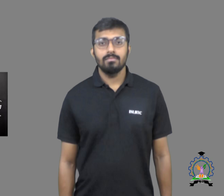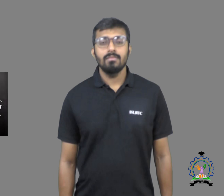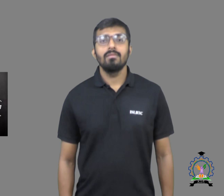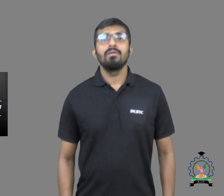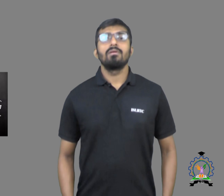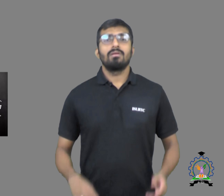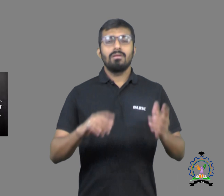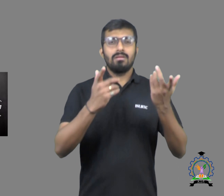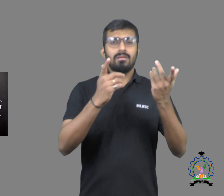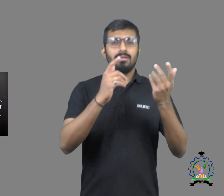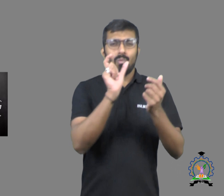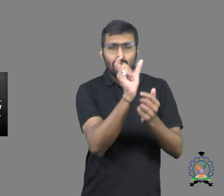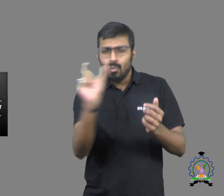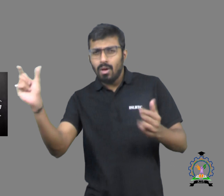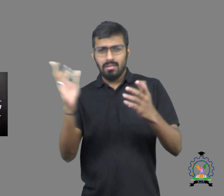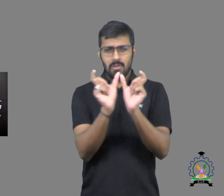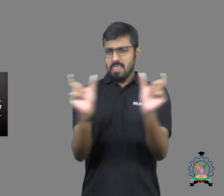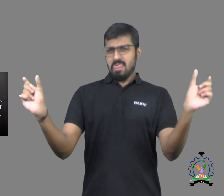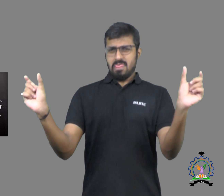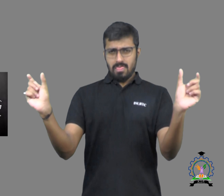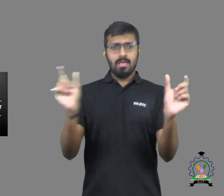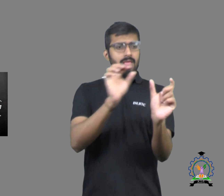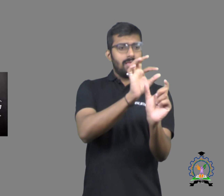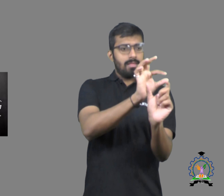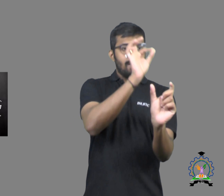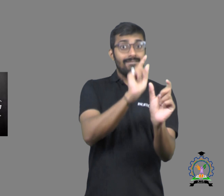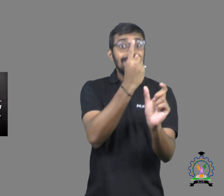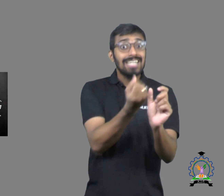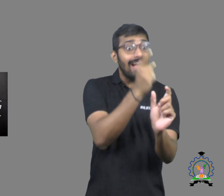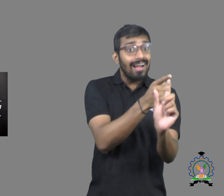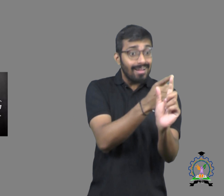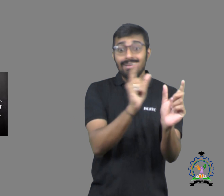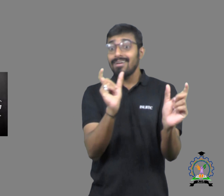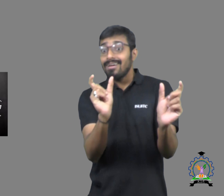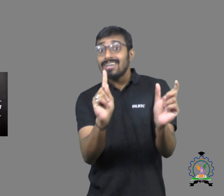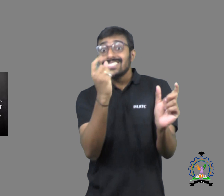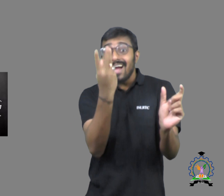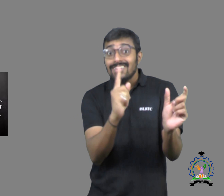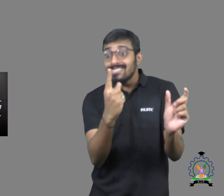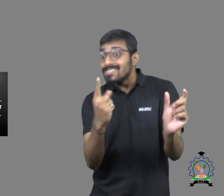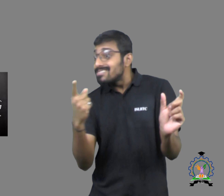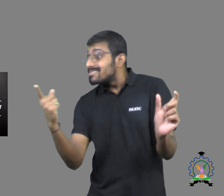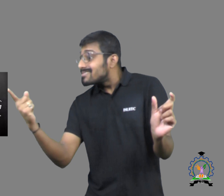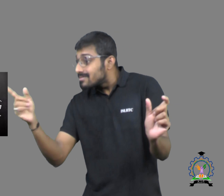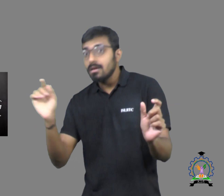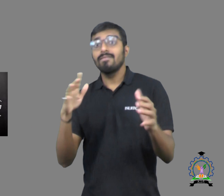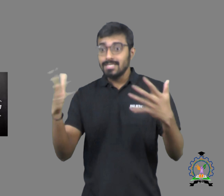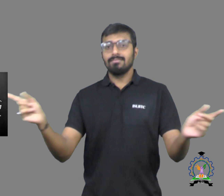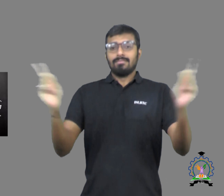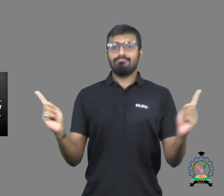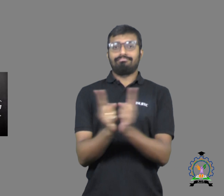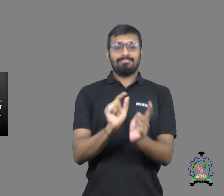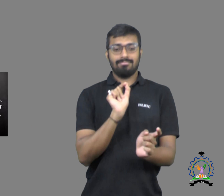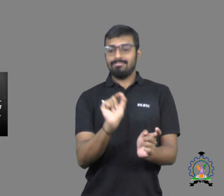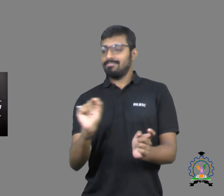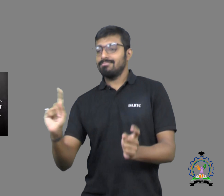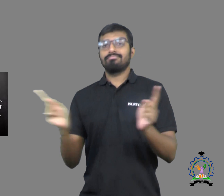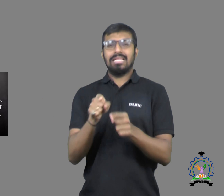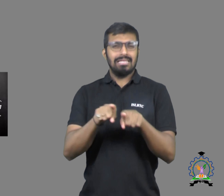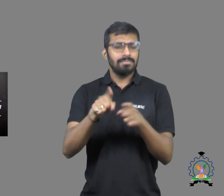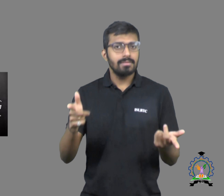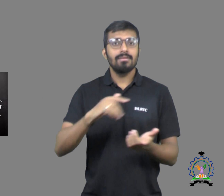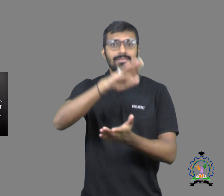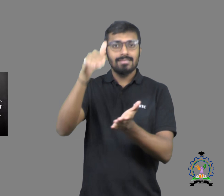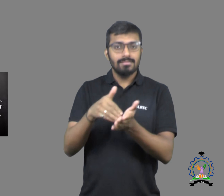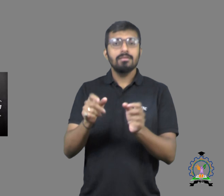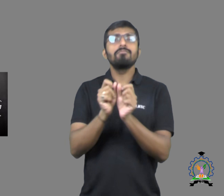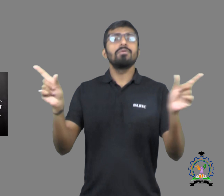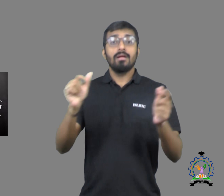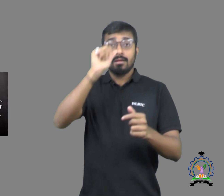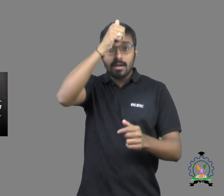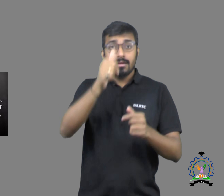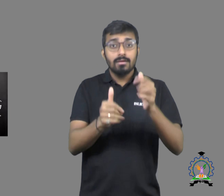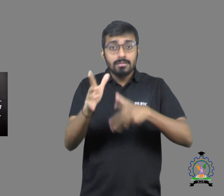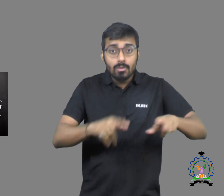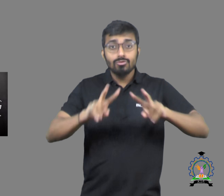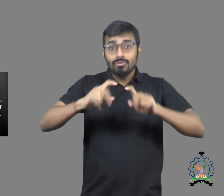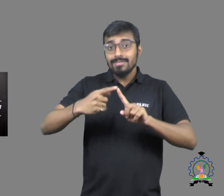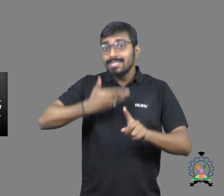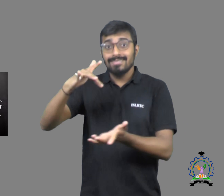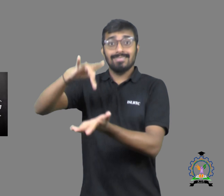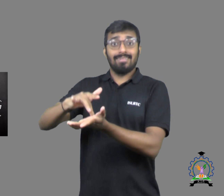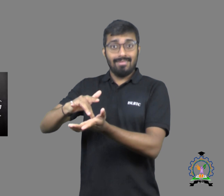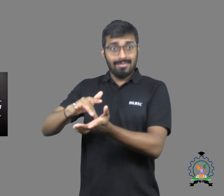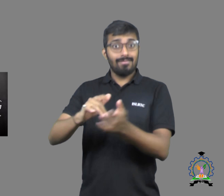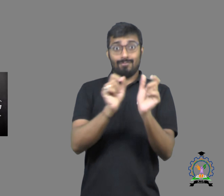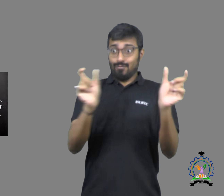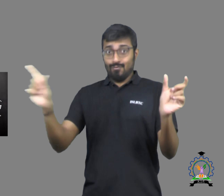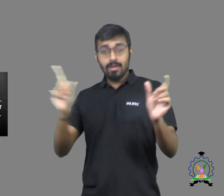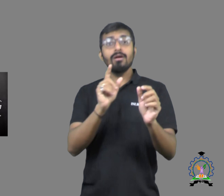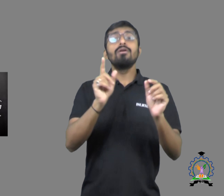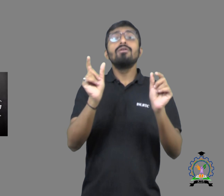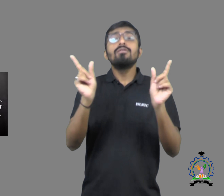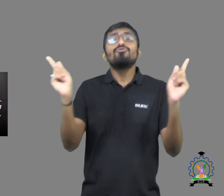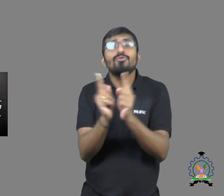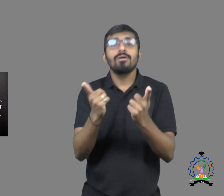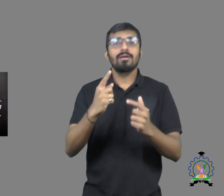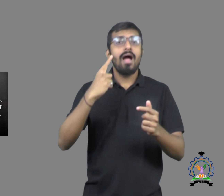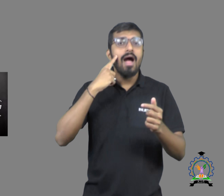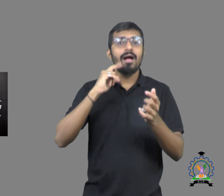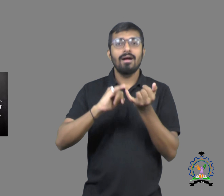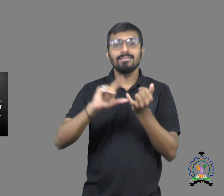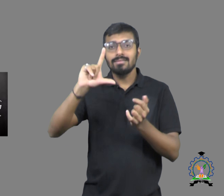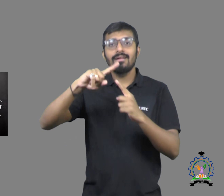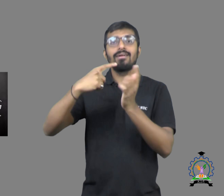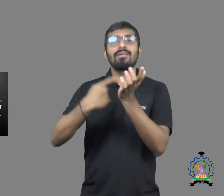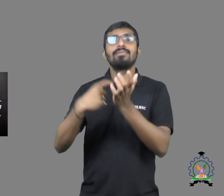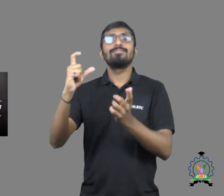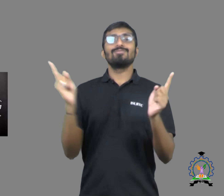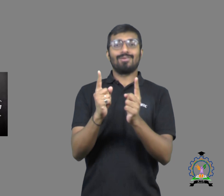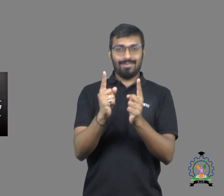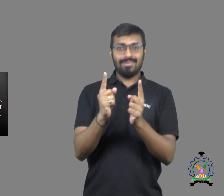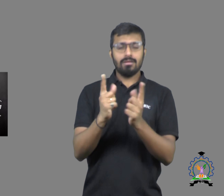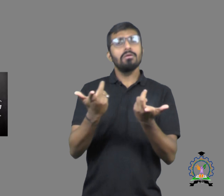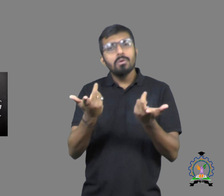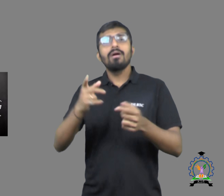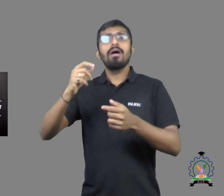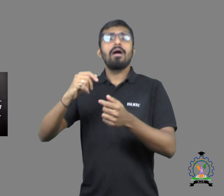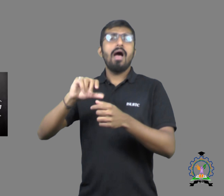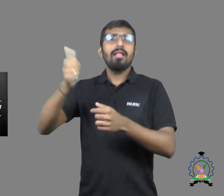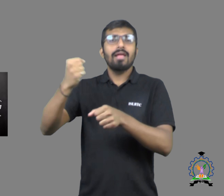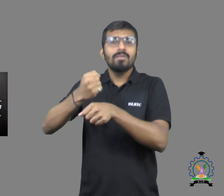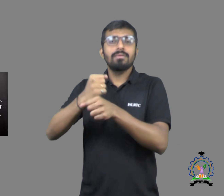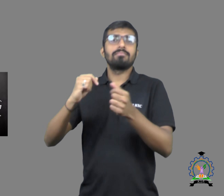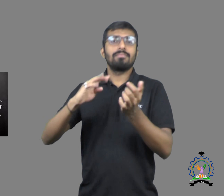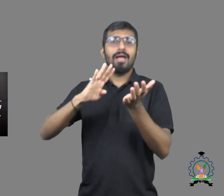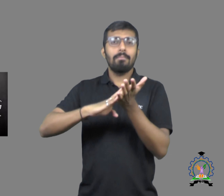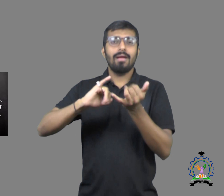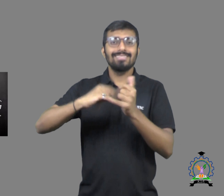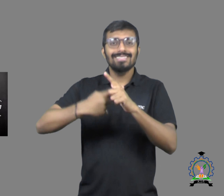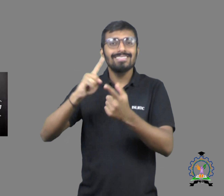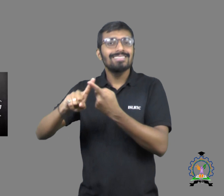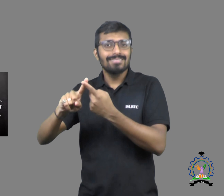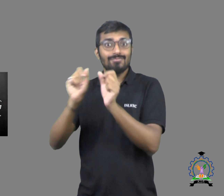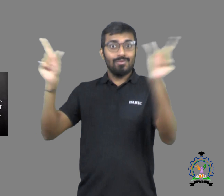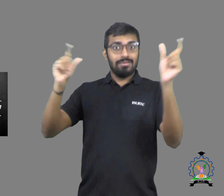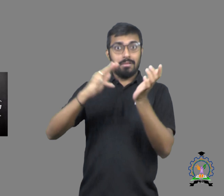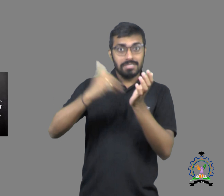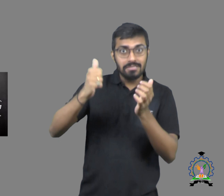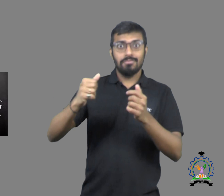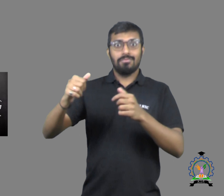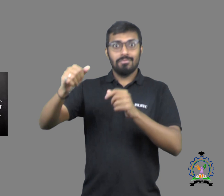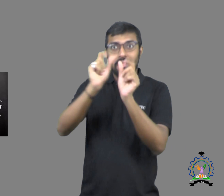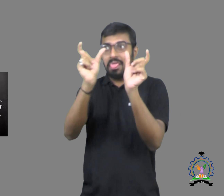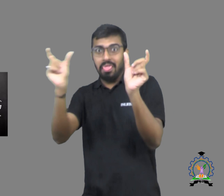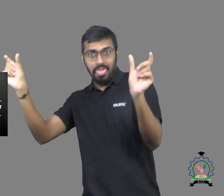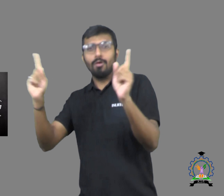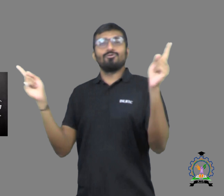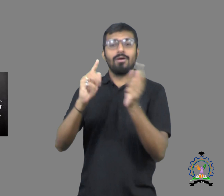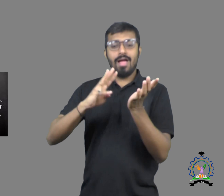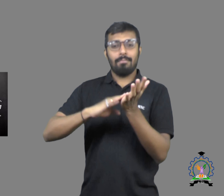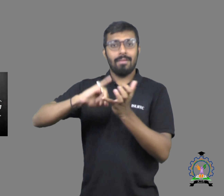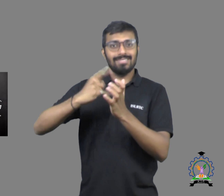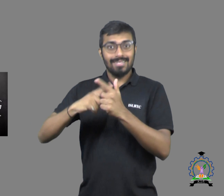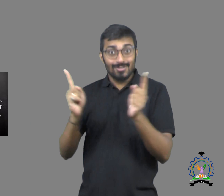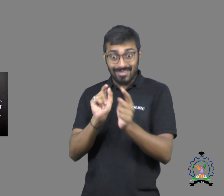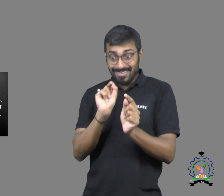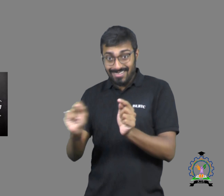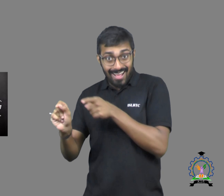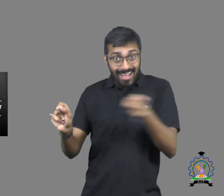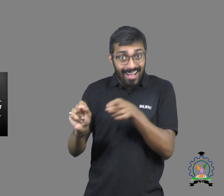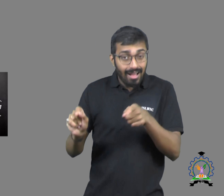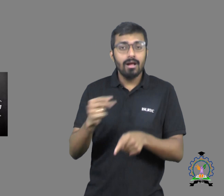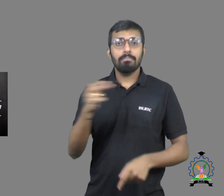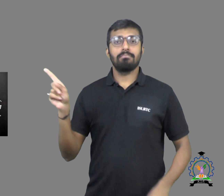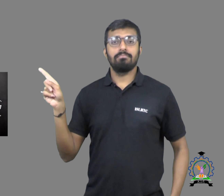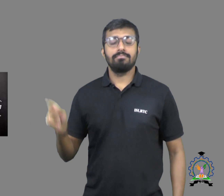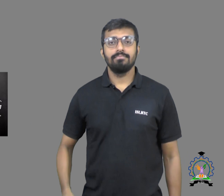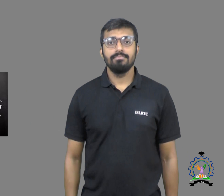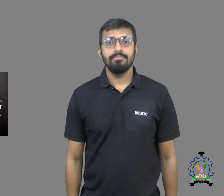Acronym